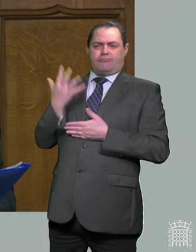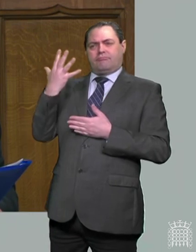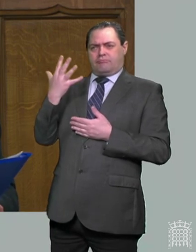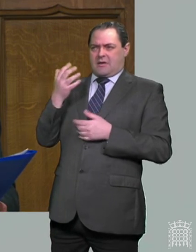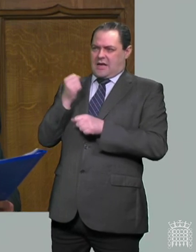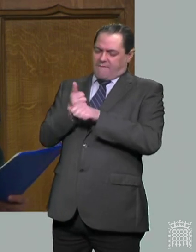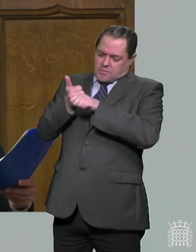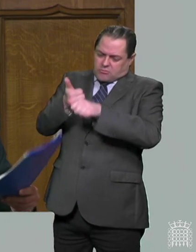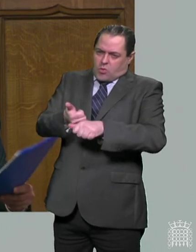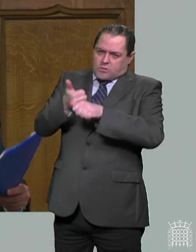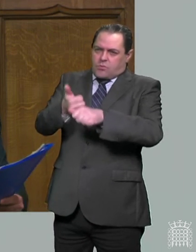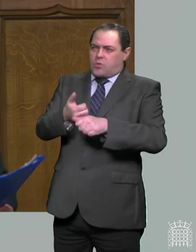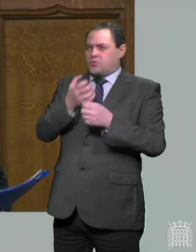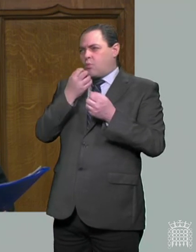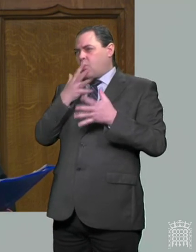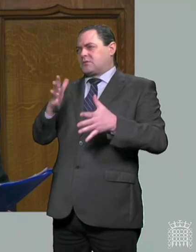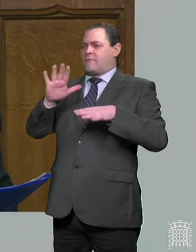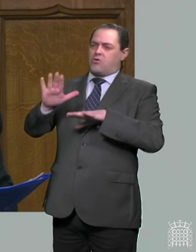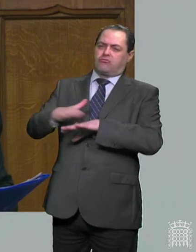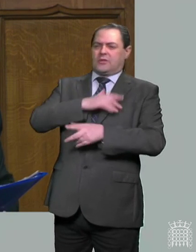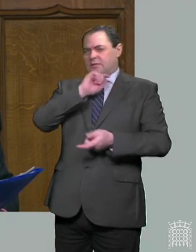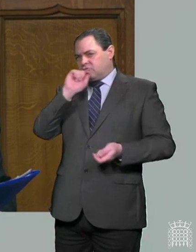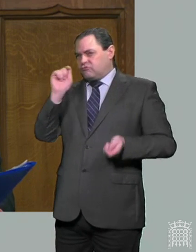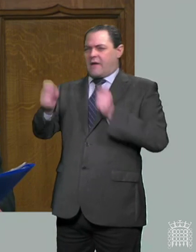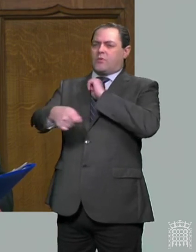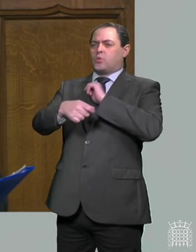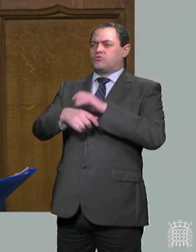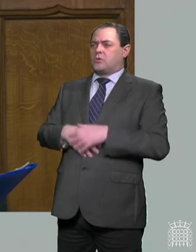Government support is bringing a green revolution to Blyth Valley.